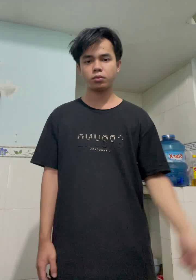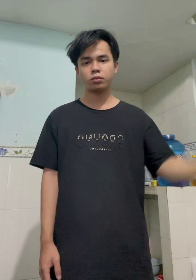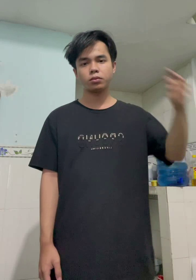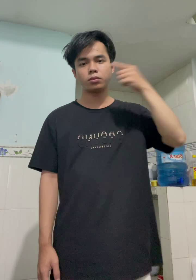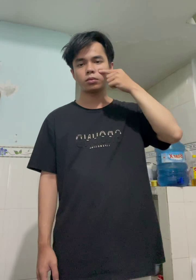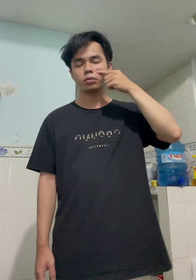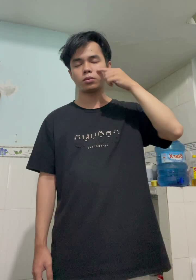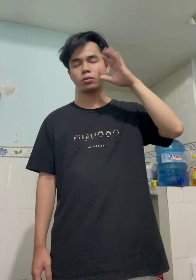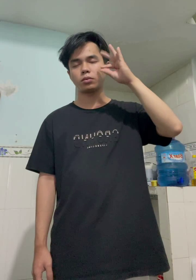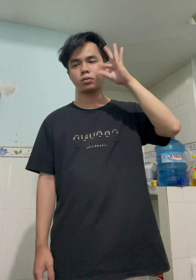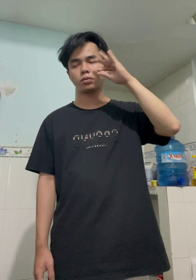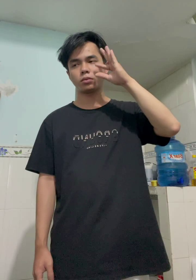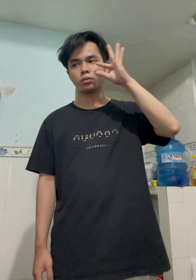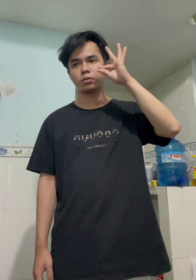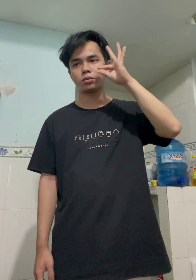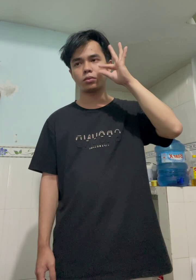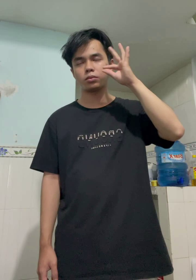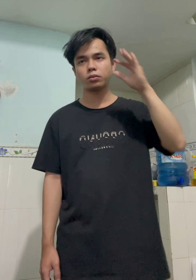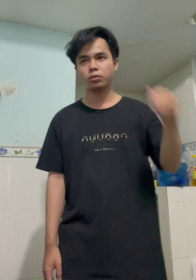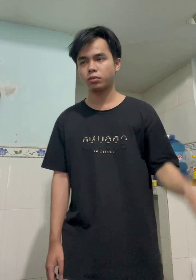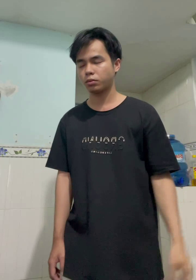lam quen